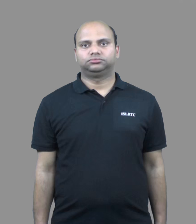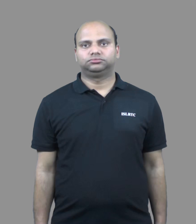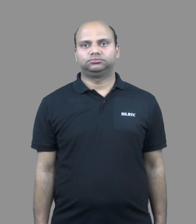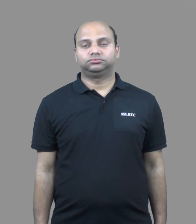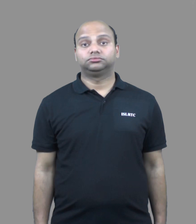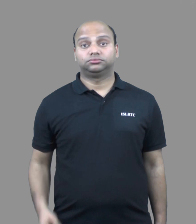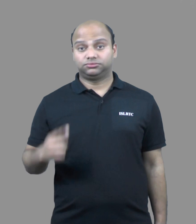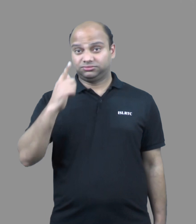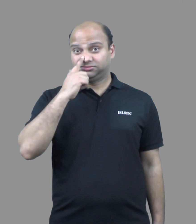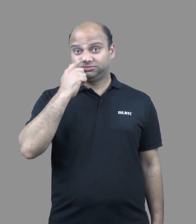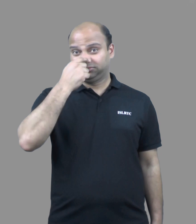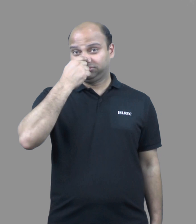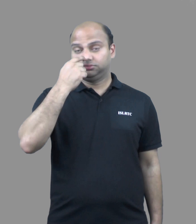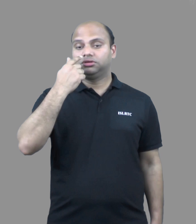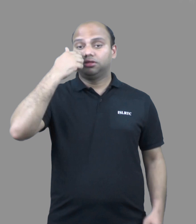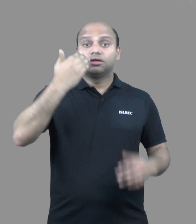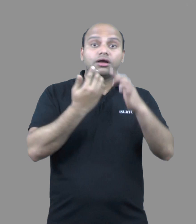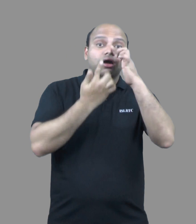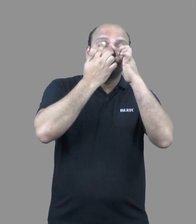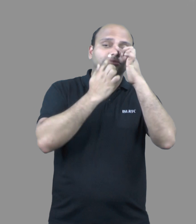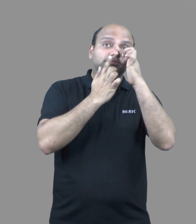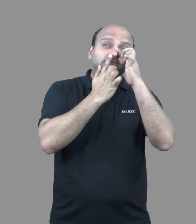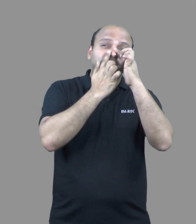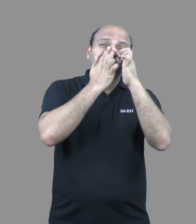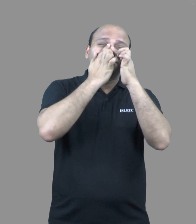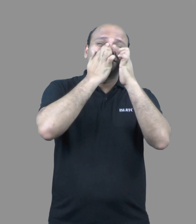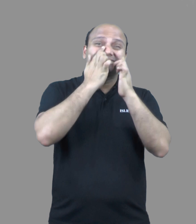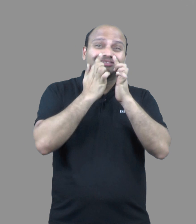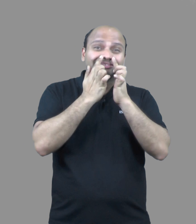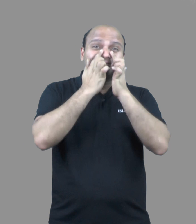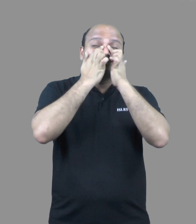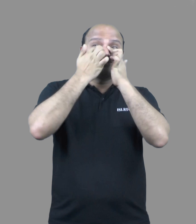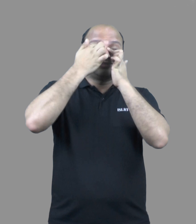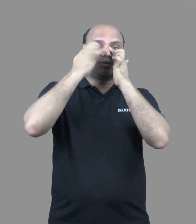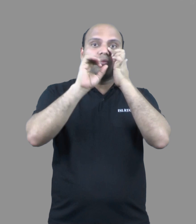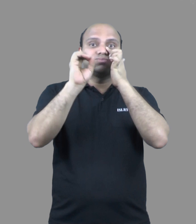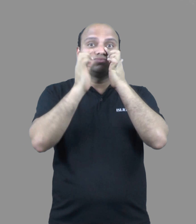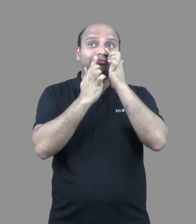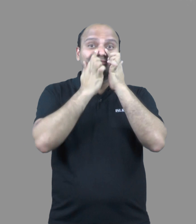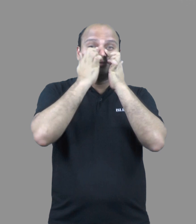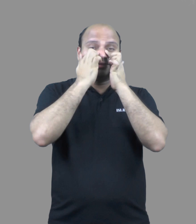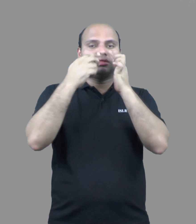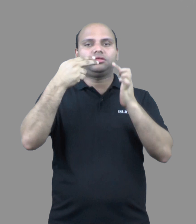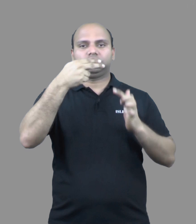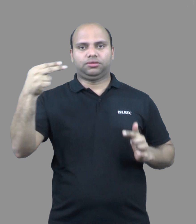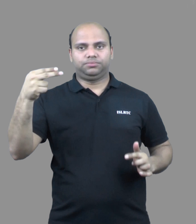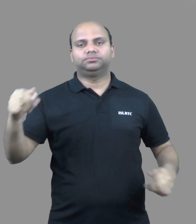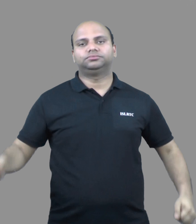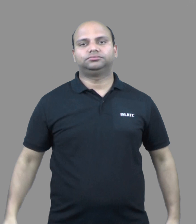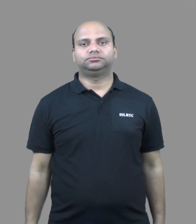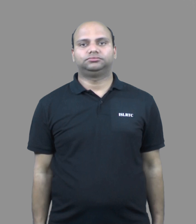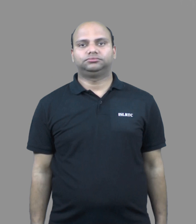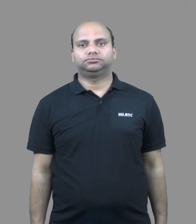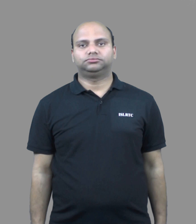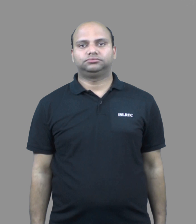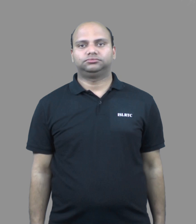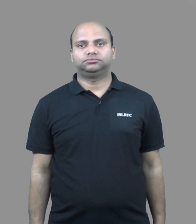Nasal Cavity